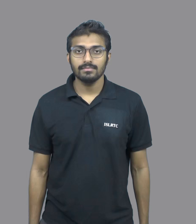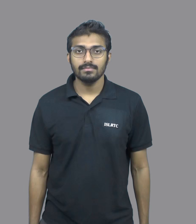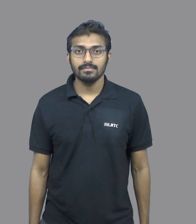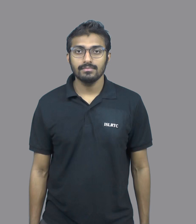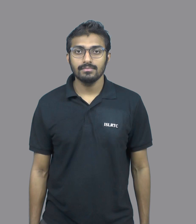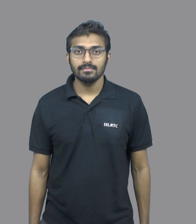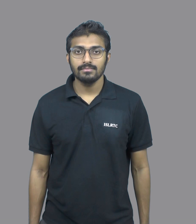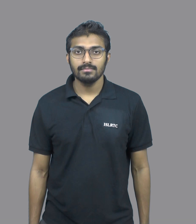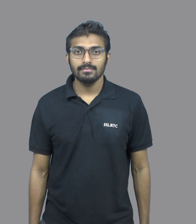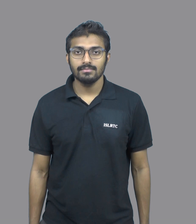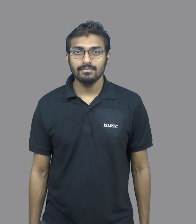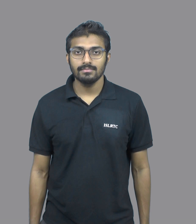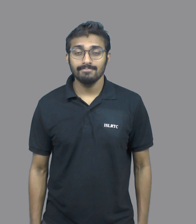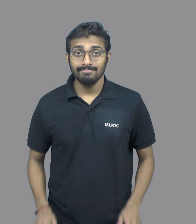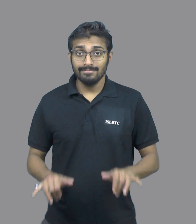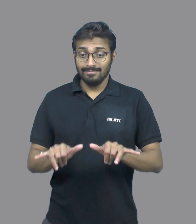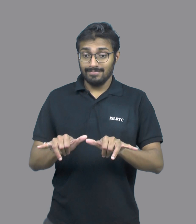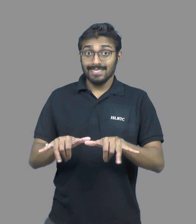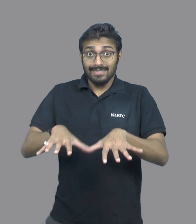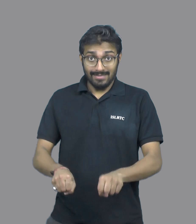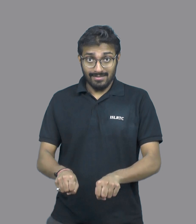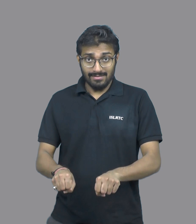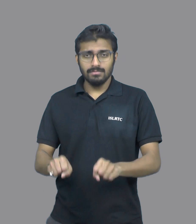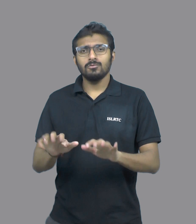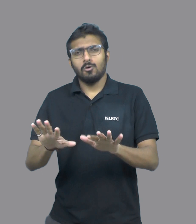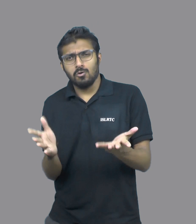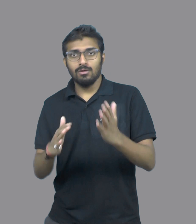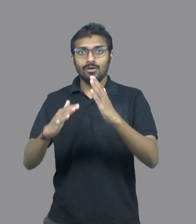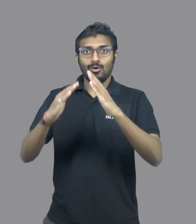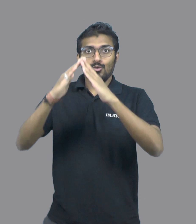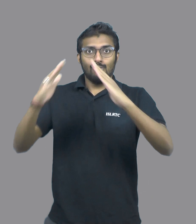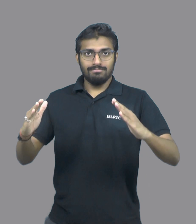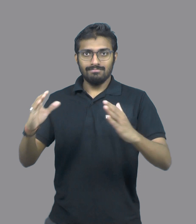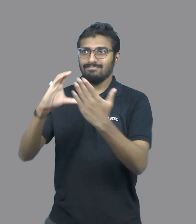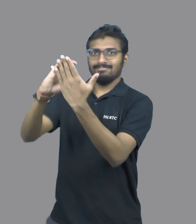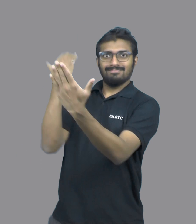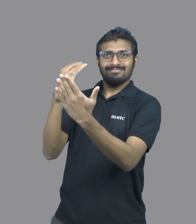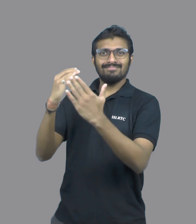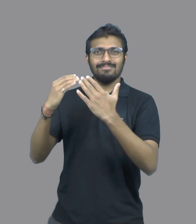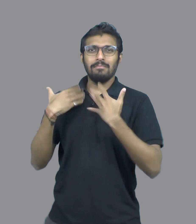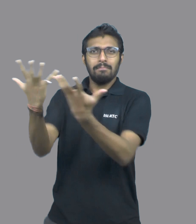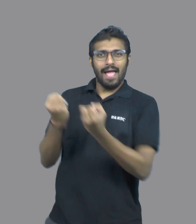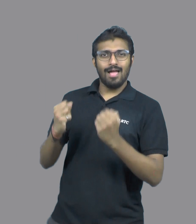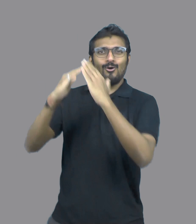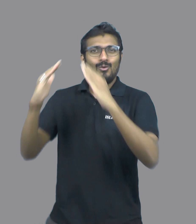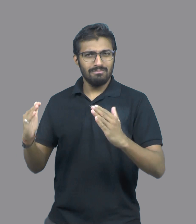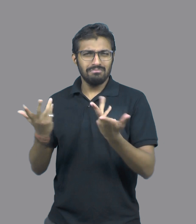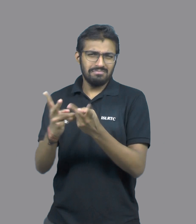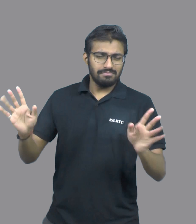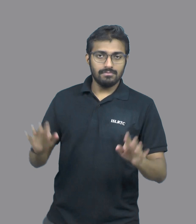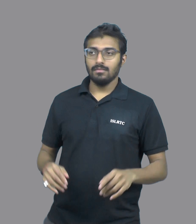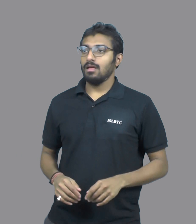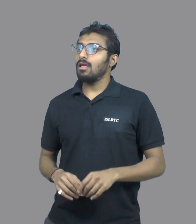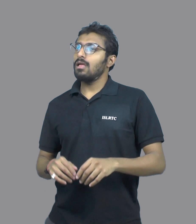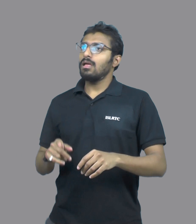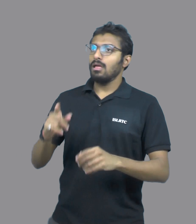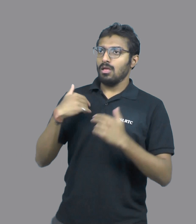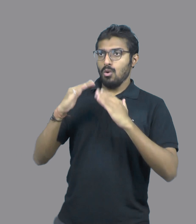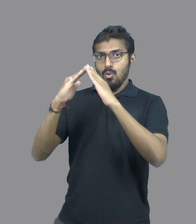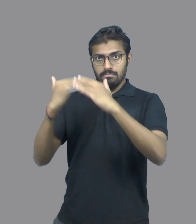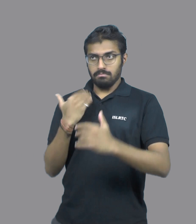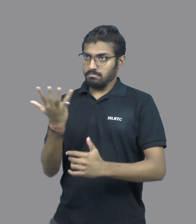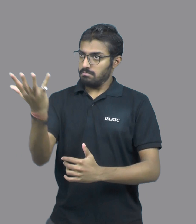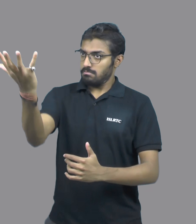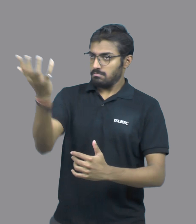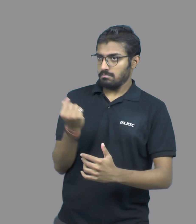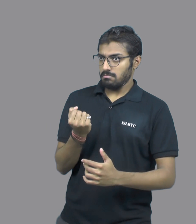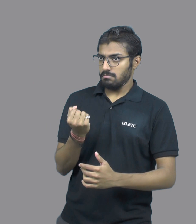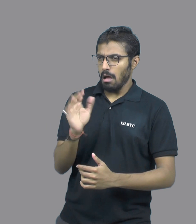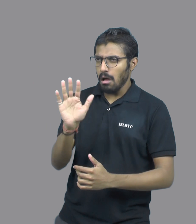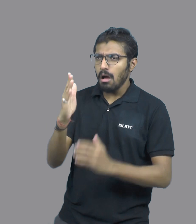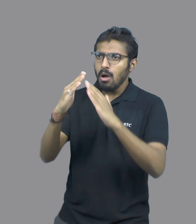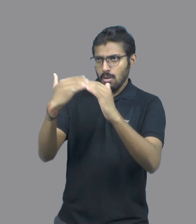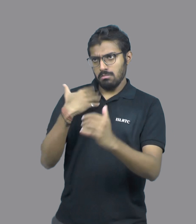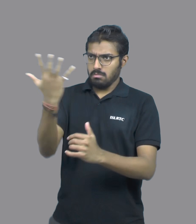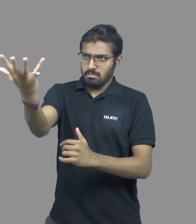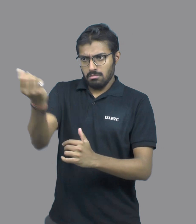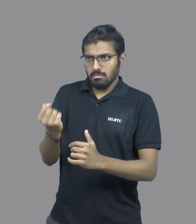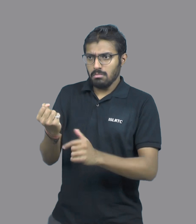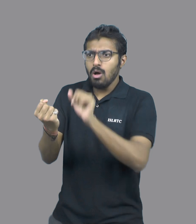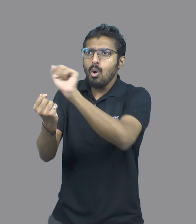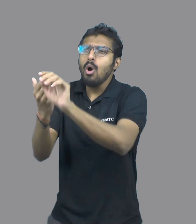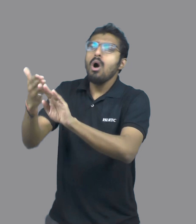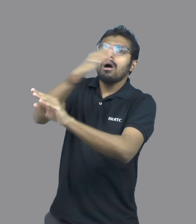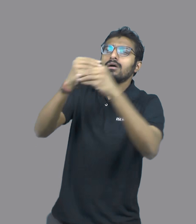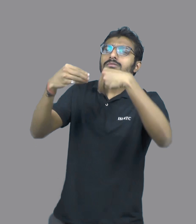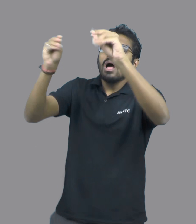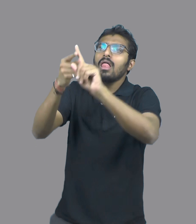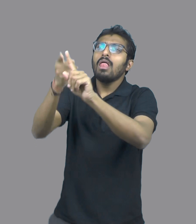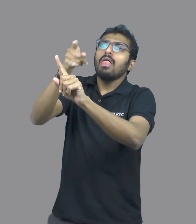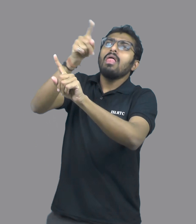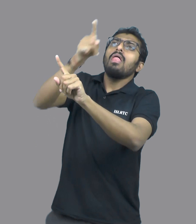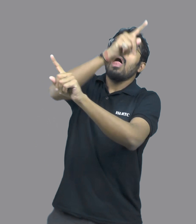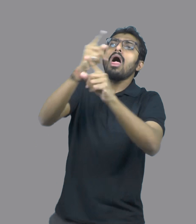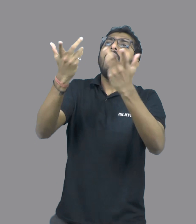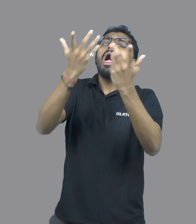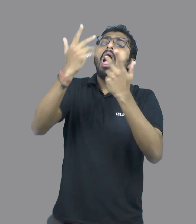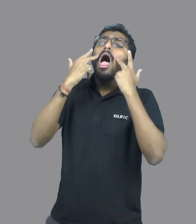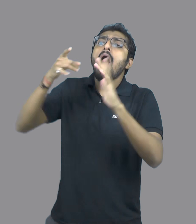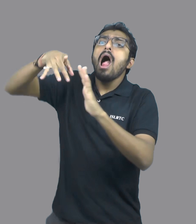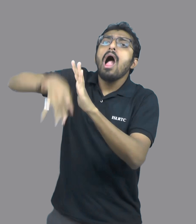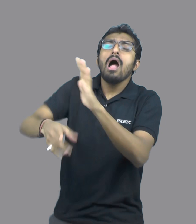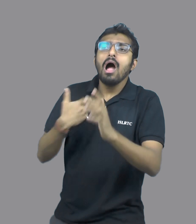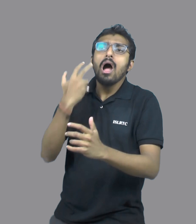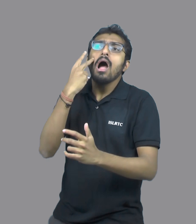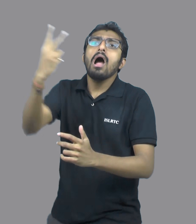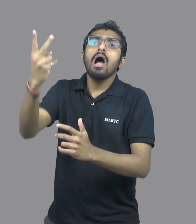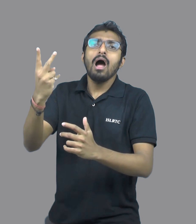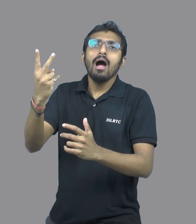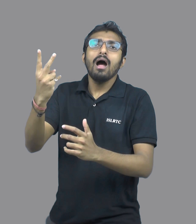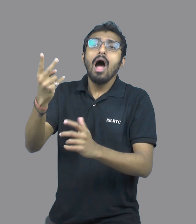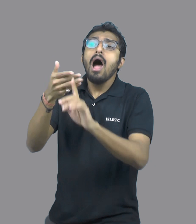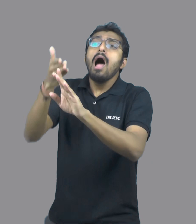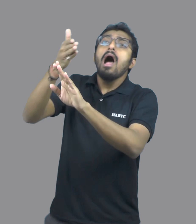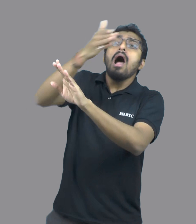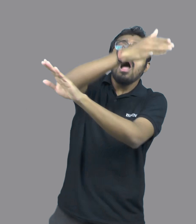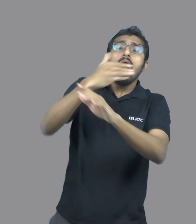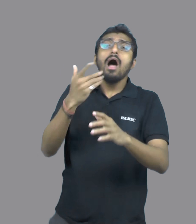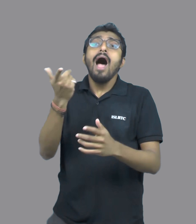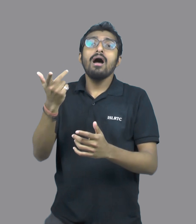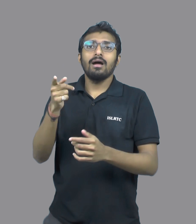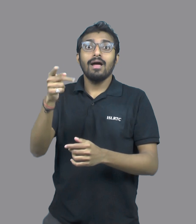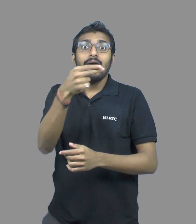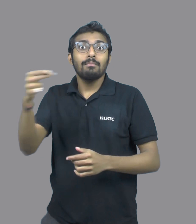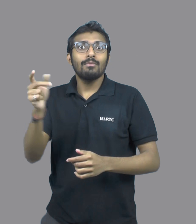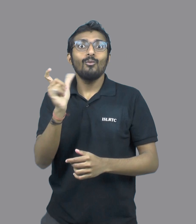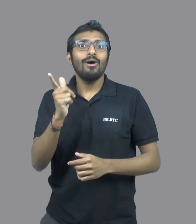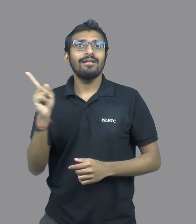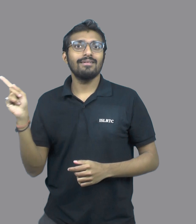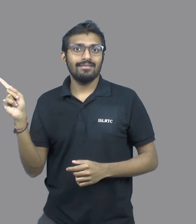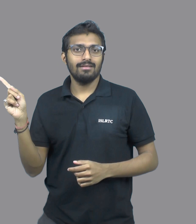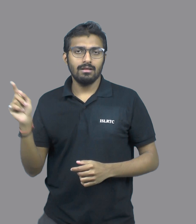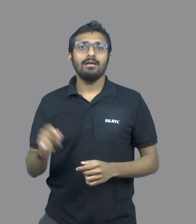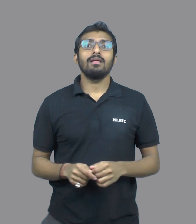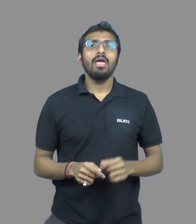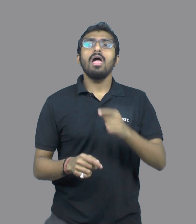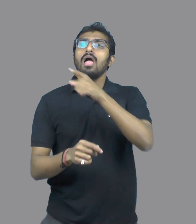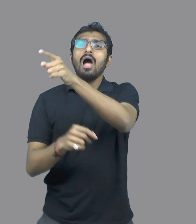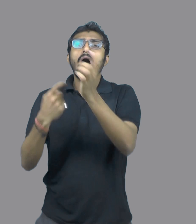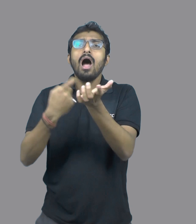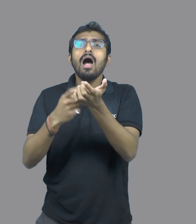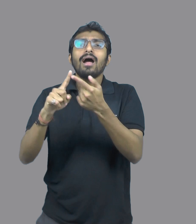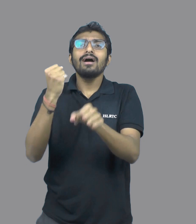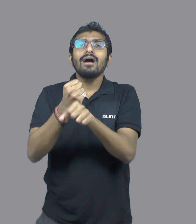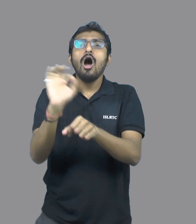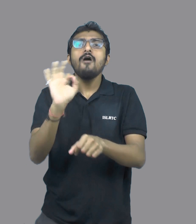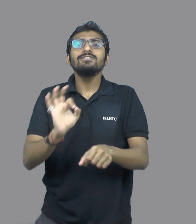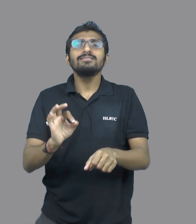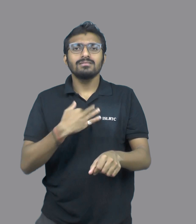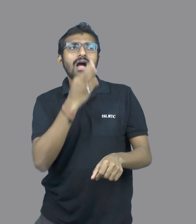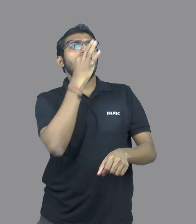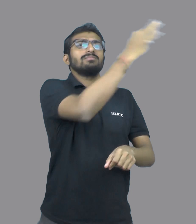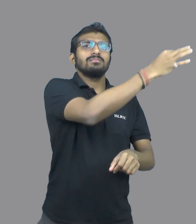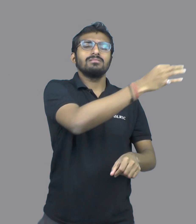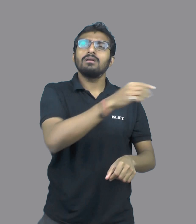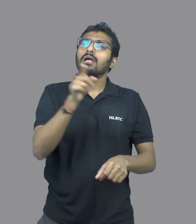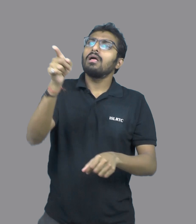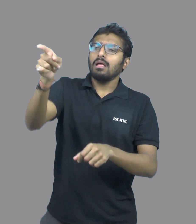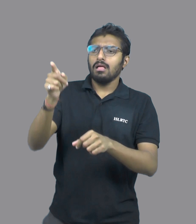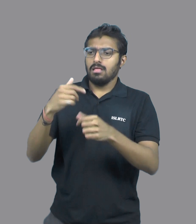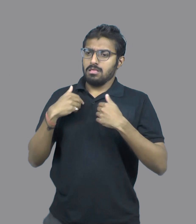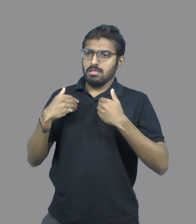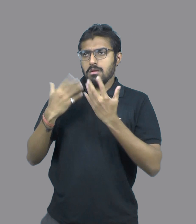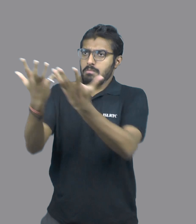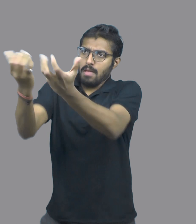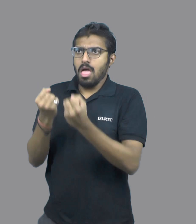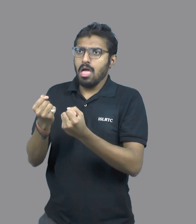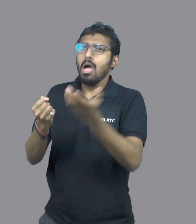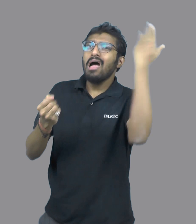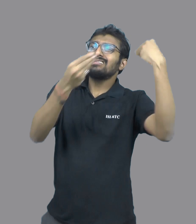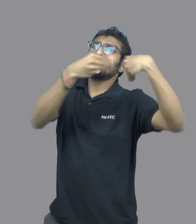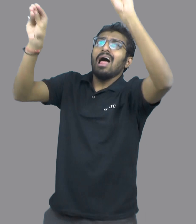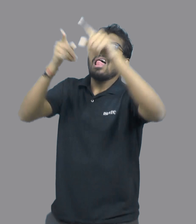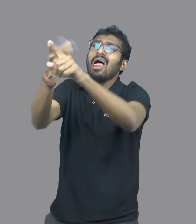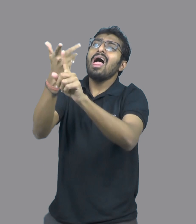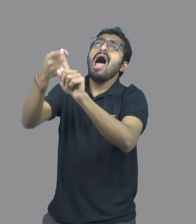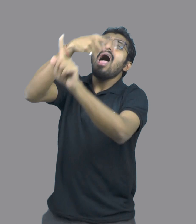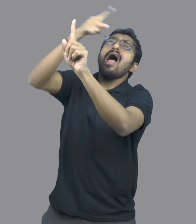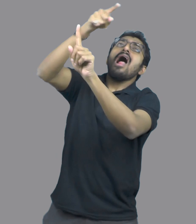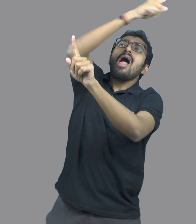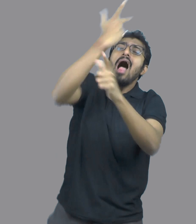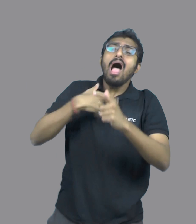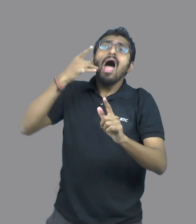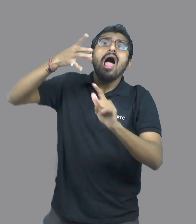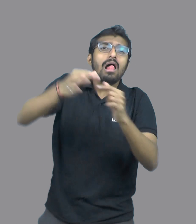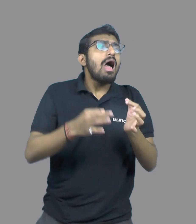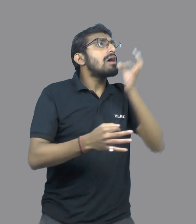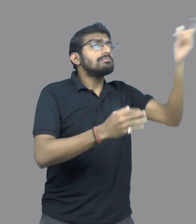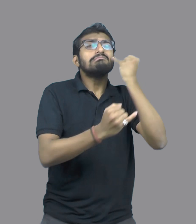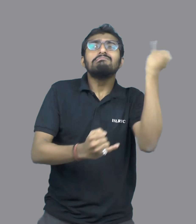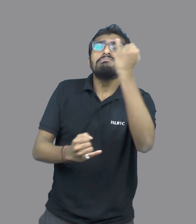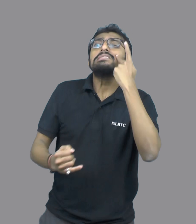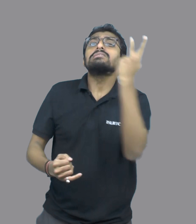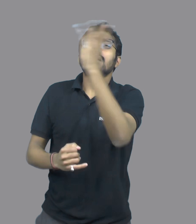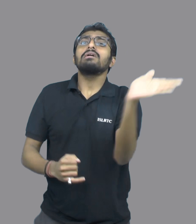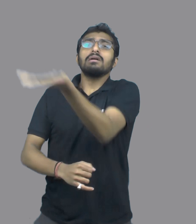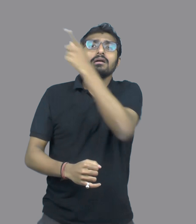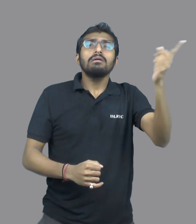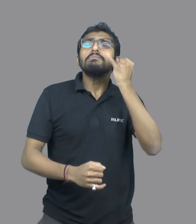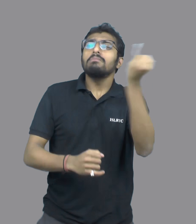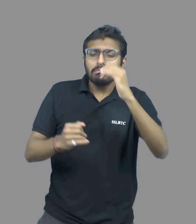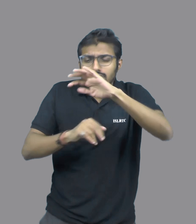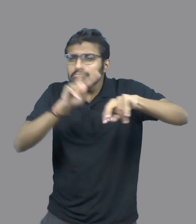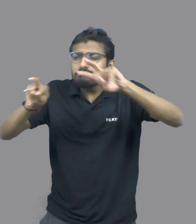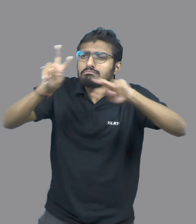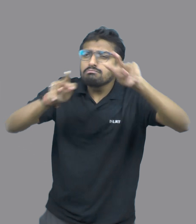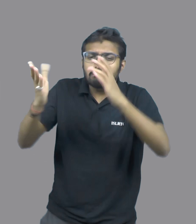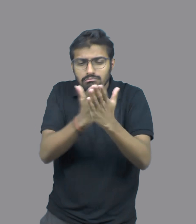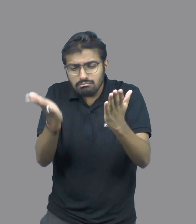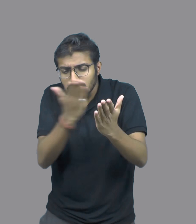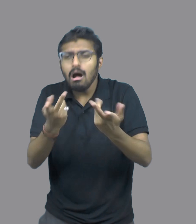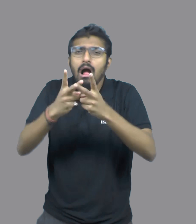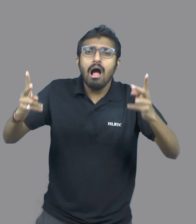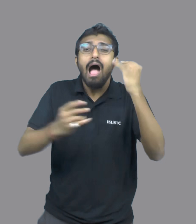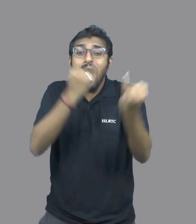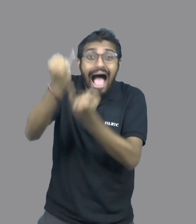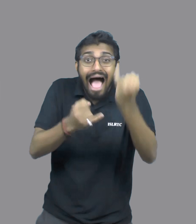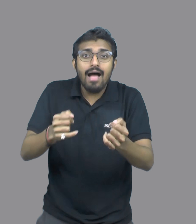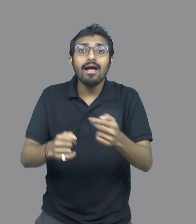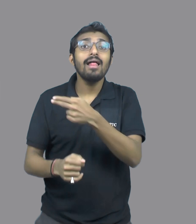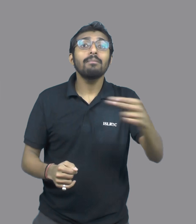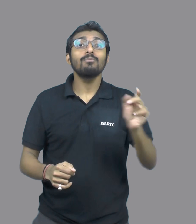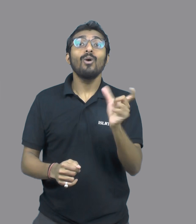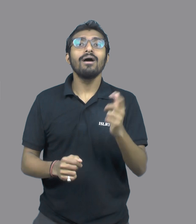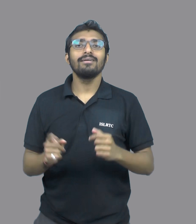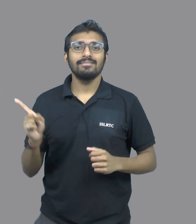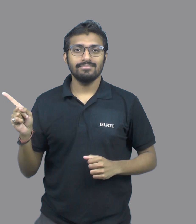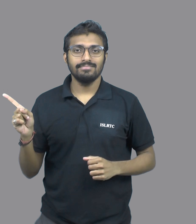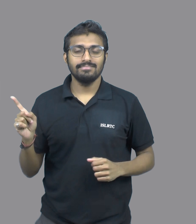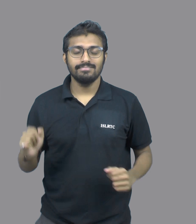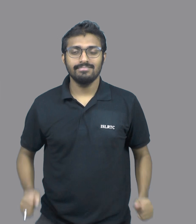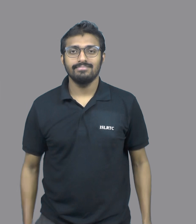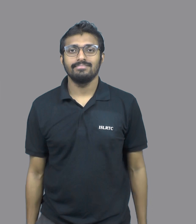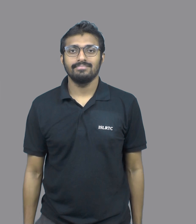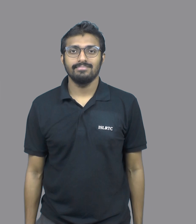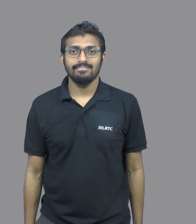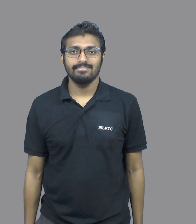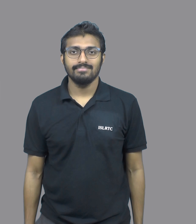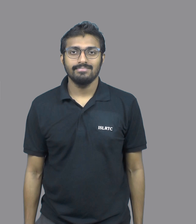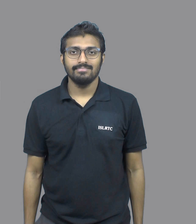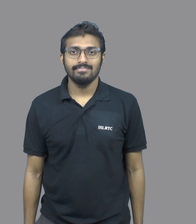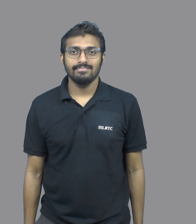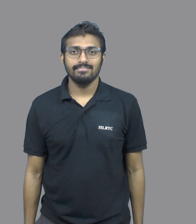Title Abstract Title Search